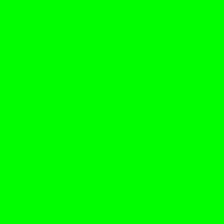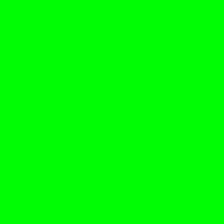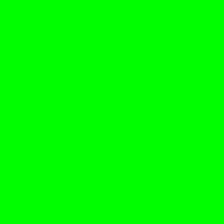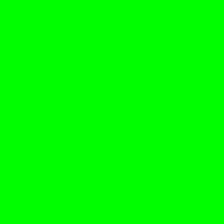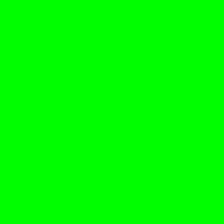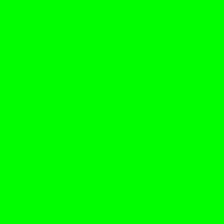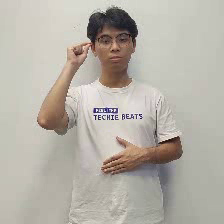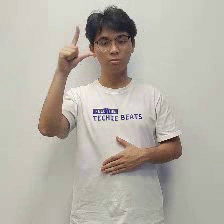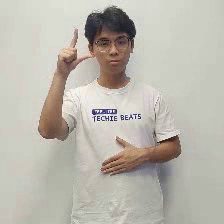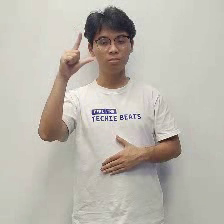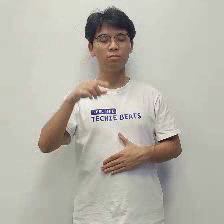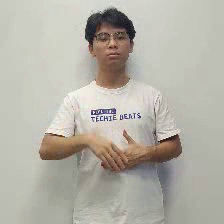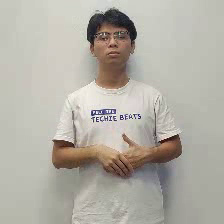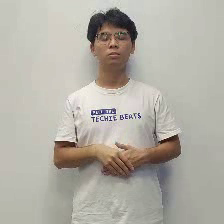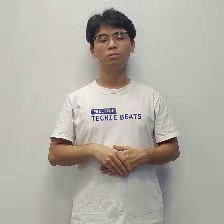Thức dậy